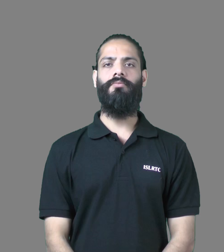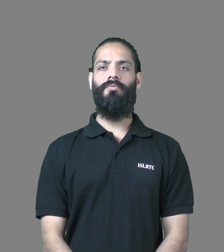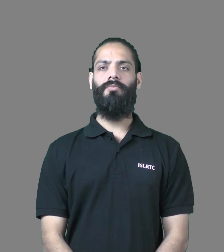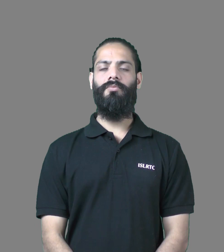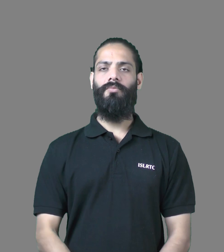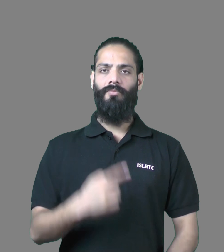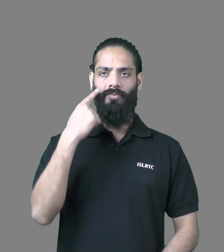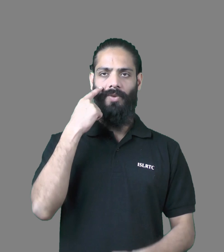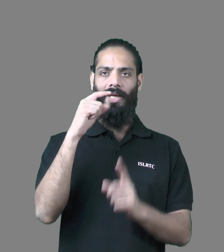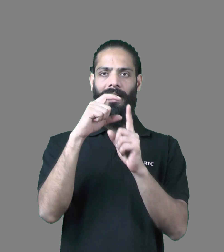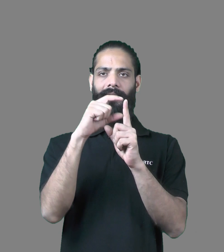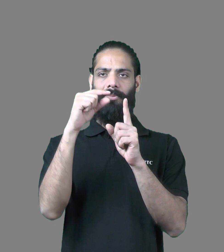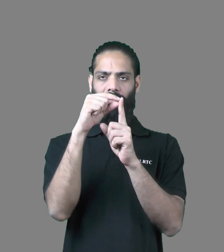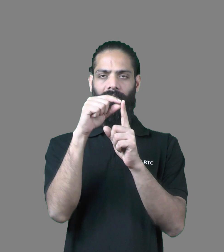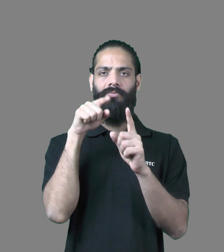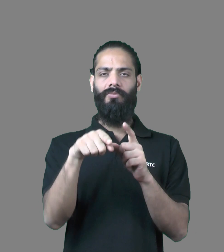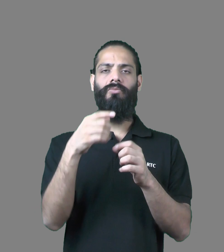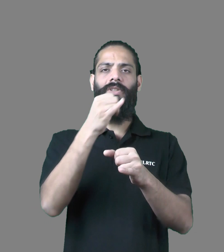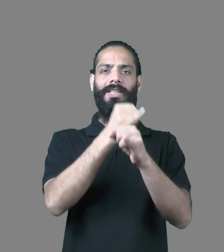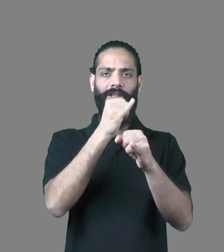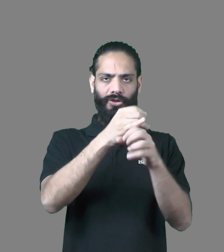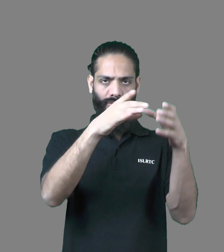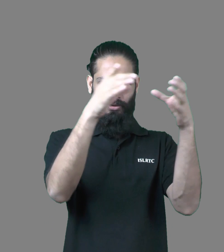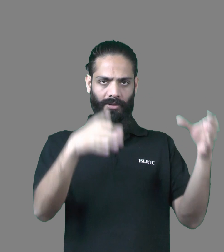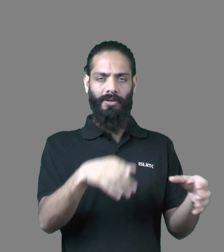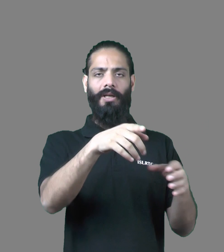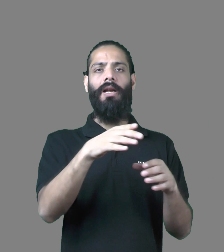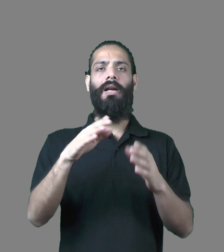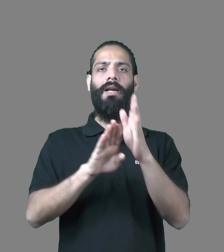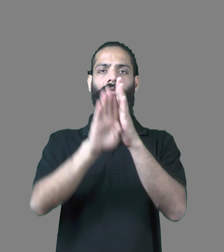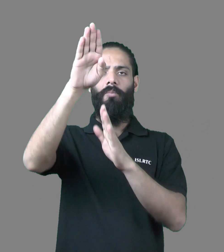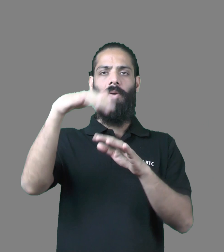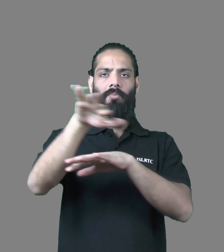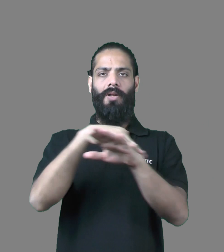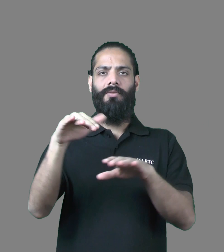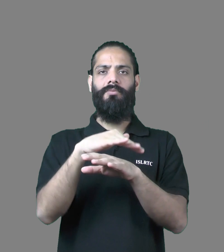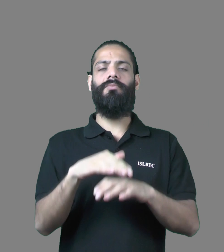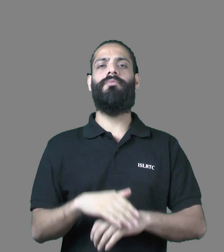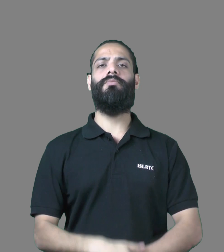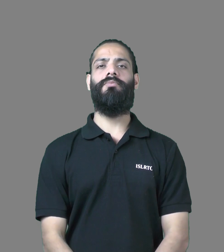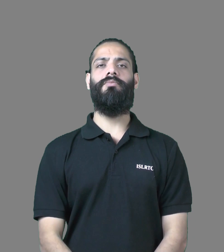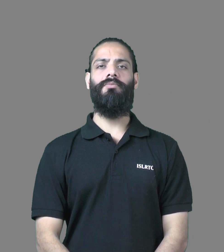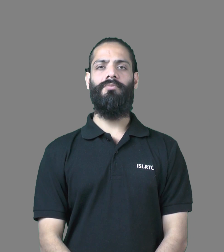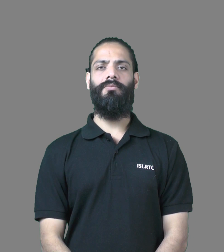Institutional Development Plan (IDP)